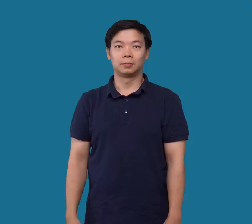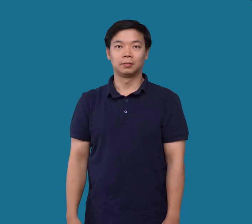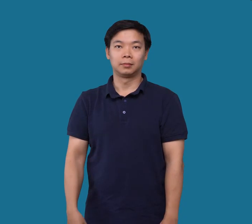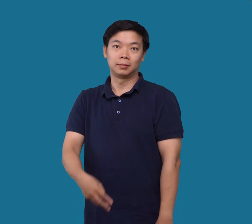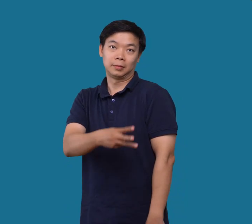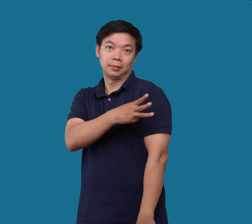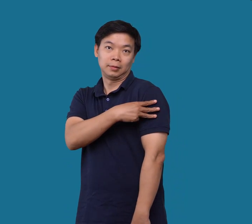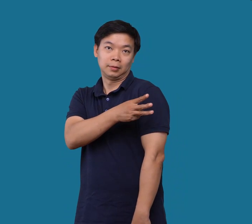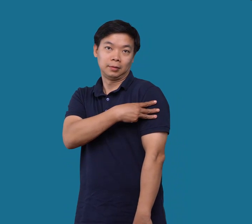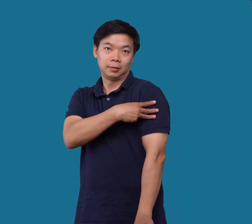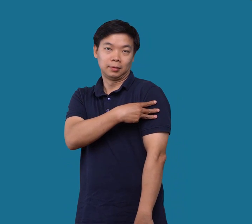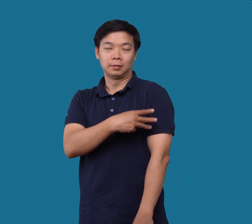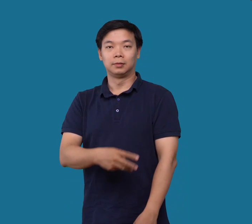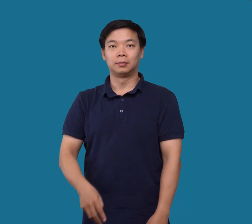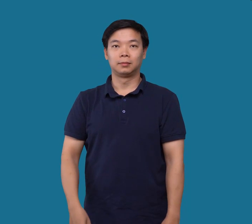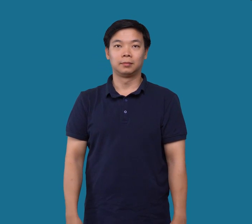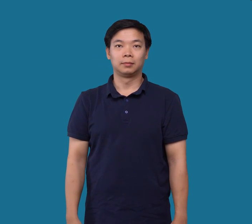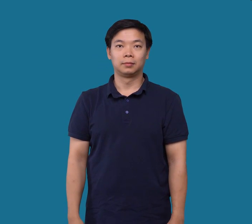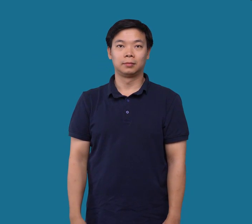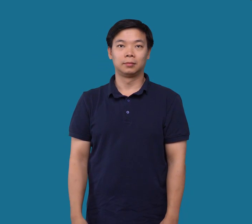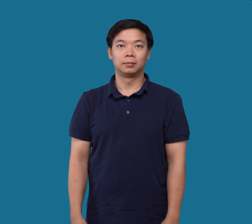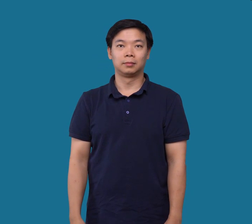Liên Bang Nga (nước Nga)